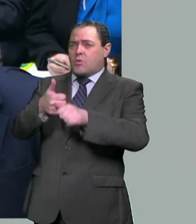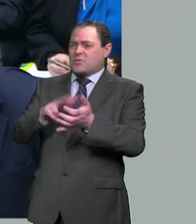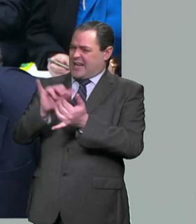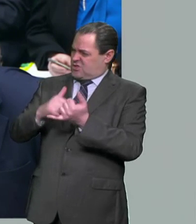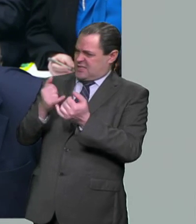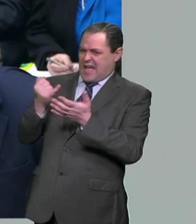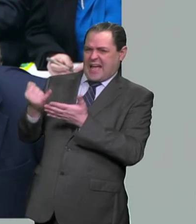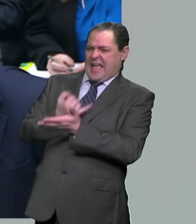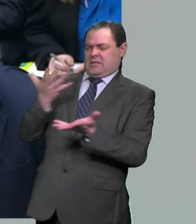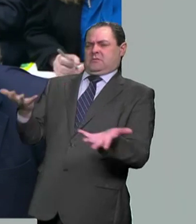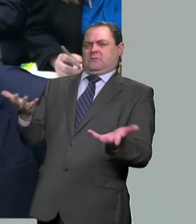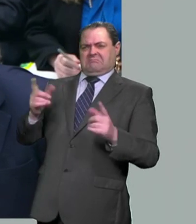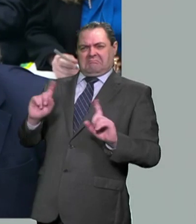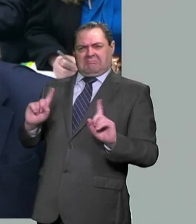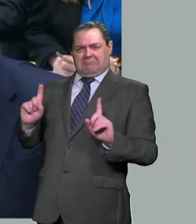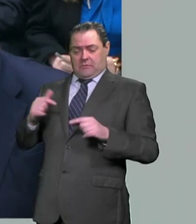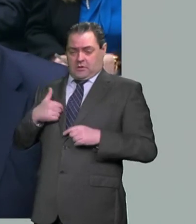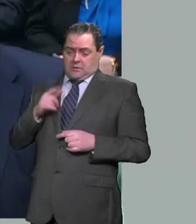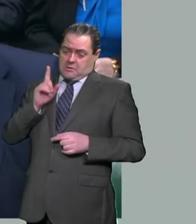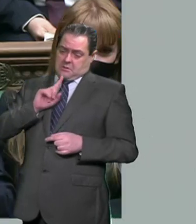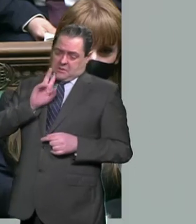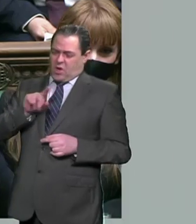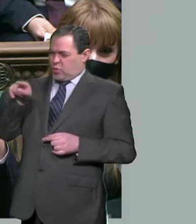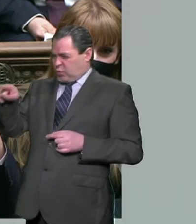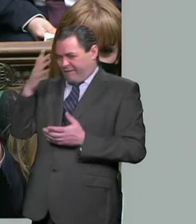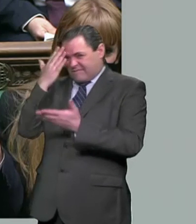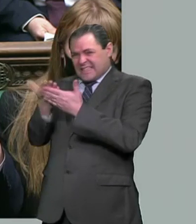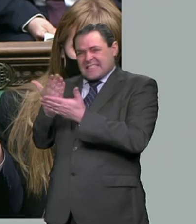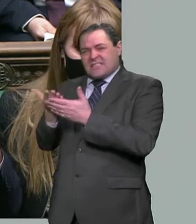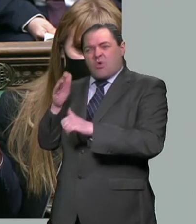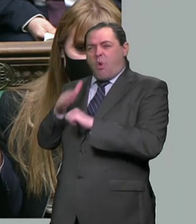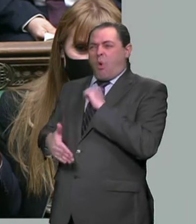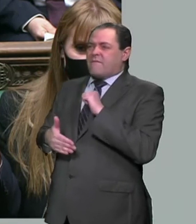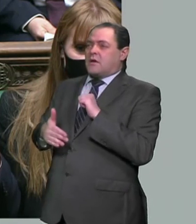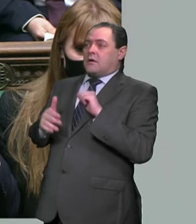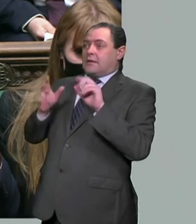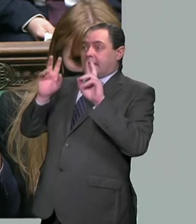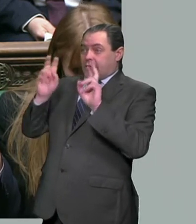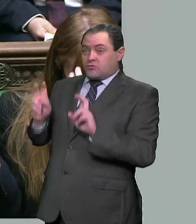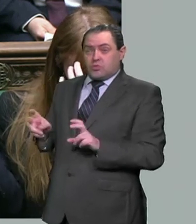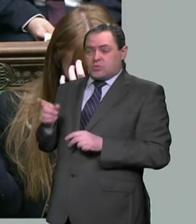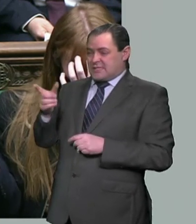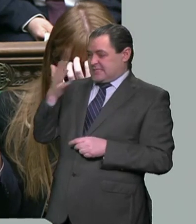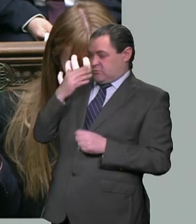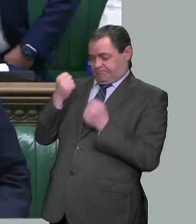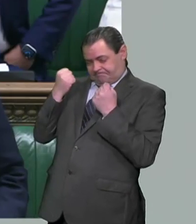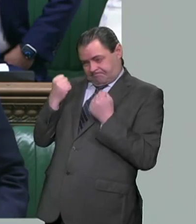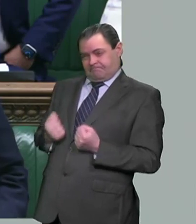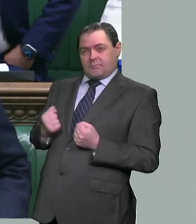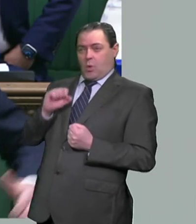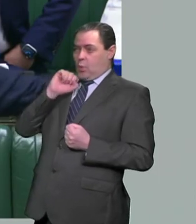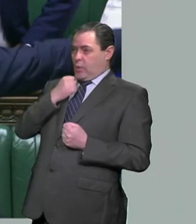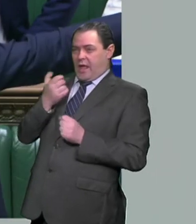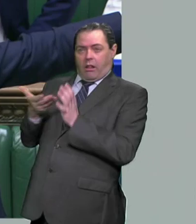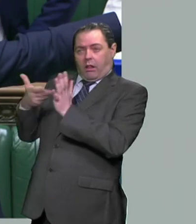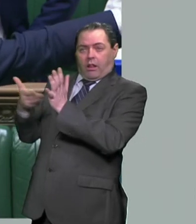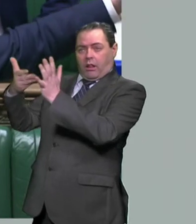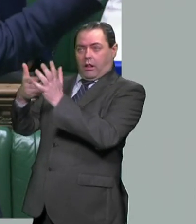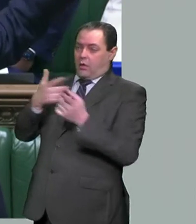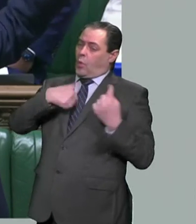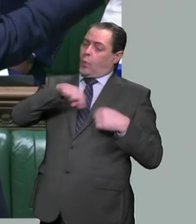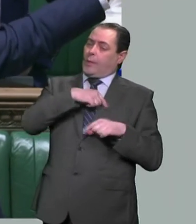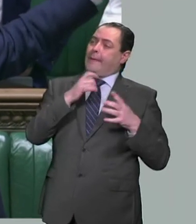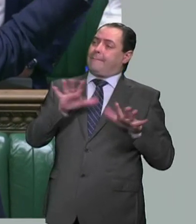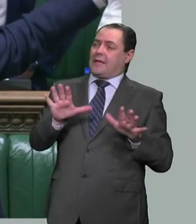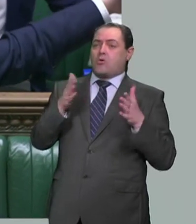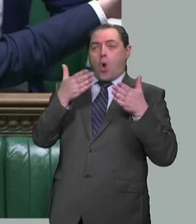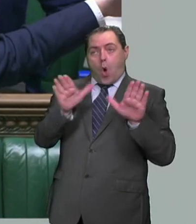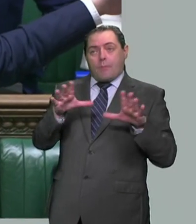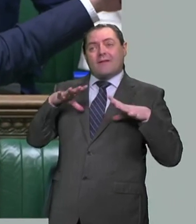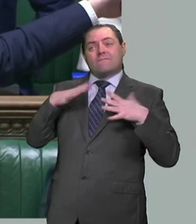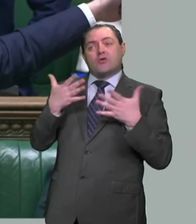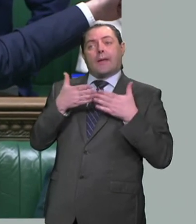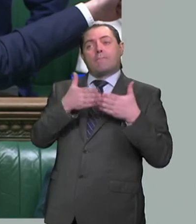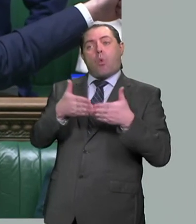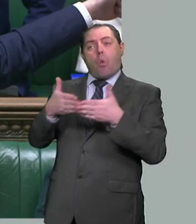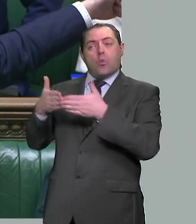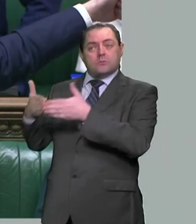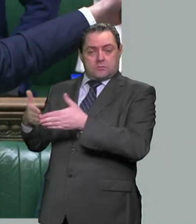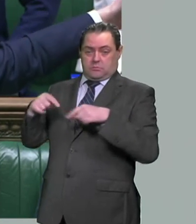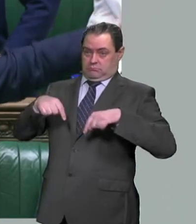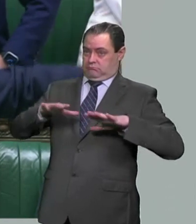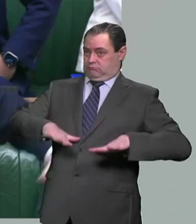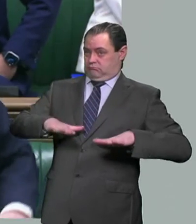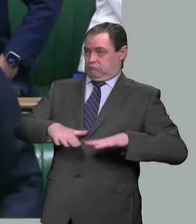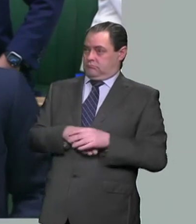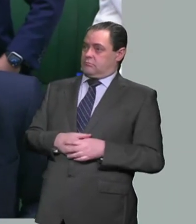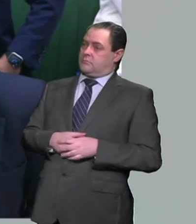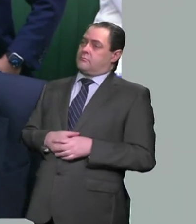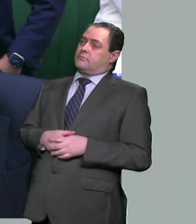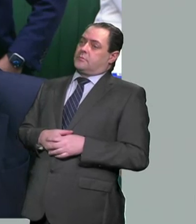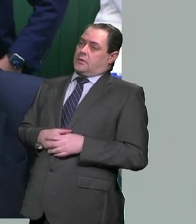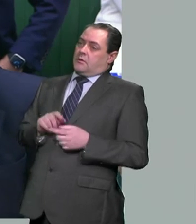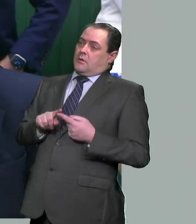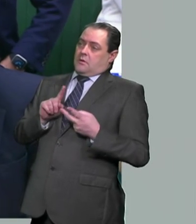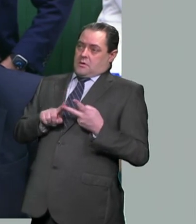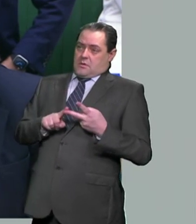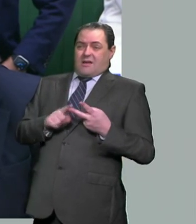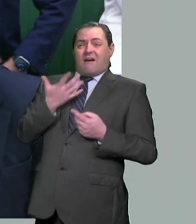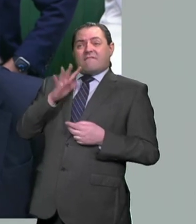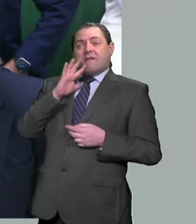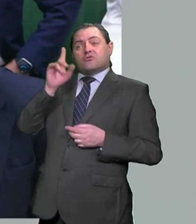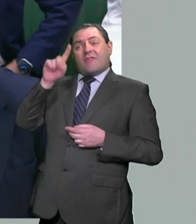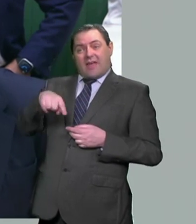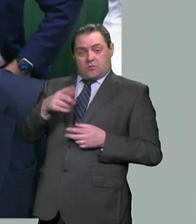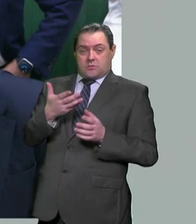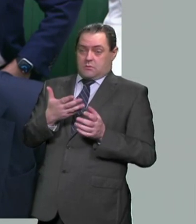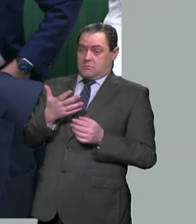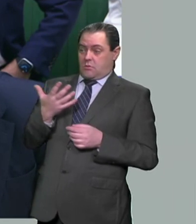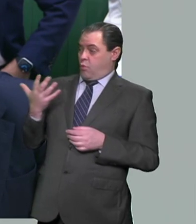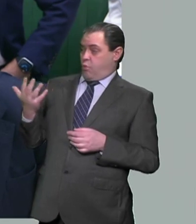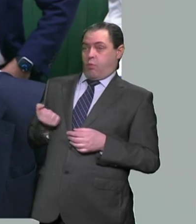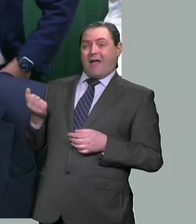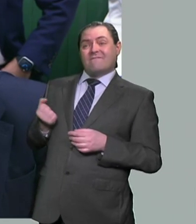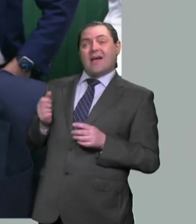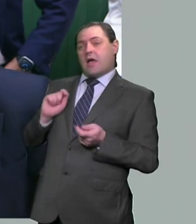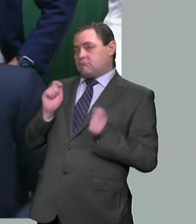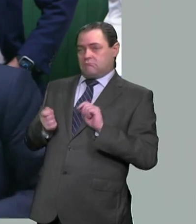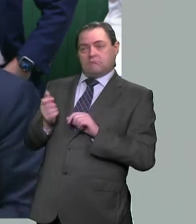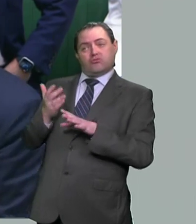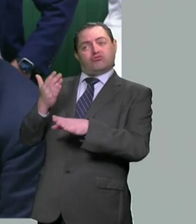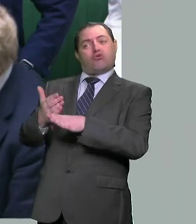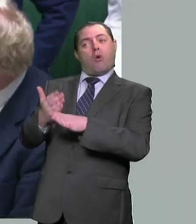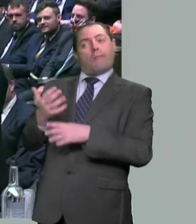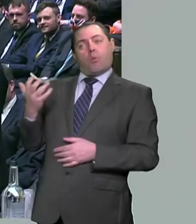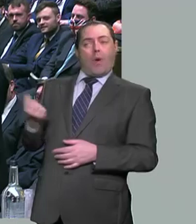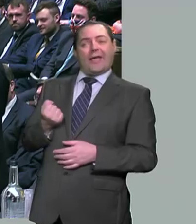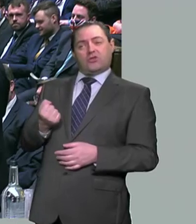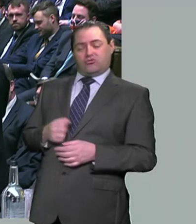Just in the last few days, while the right honourable and learned Gentleman has been fixated on the issues that he is absolutely determined to escalate, we have opened freeports across the country, and we are getting 500,000 people off welfare into work with our Way to Work plan.